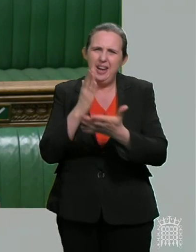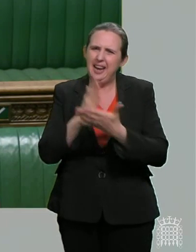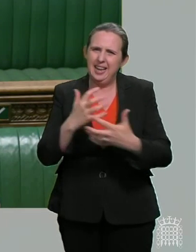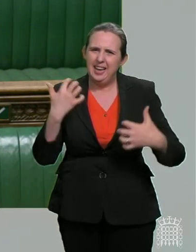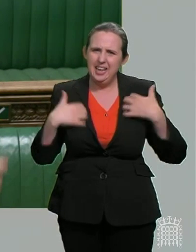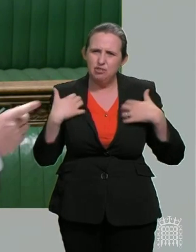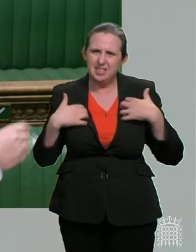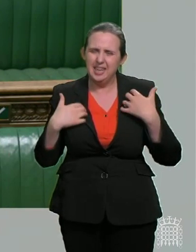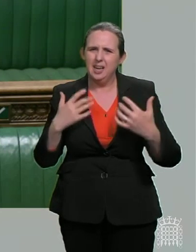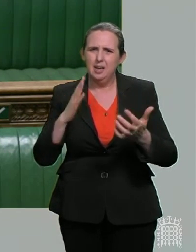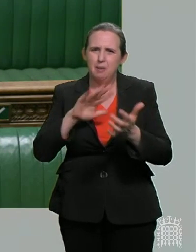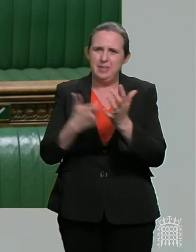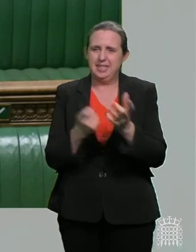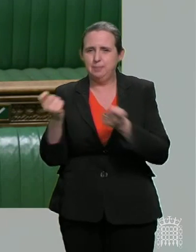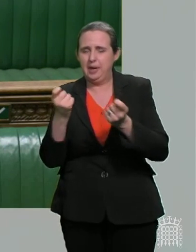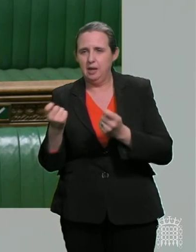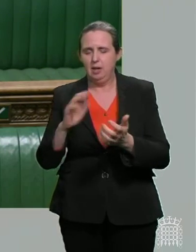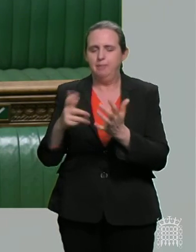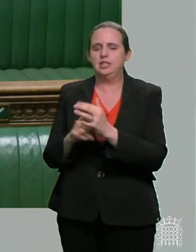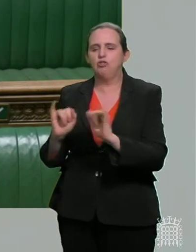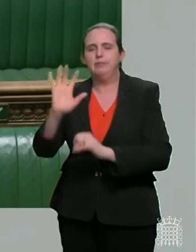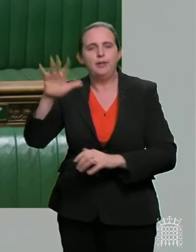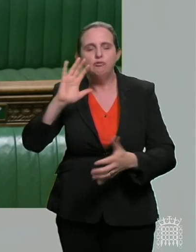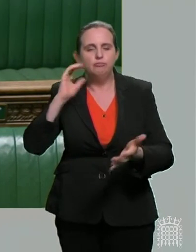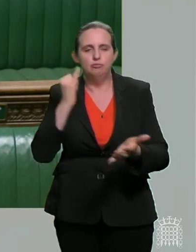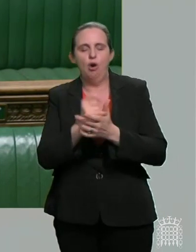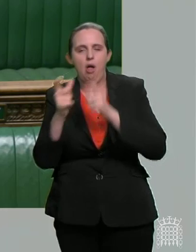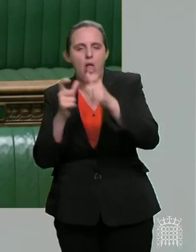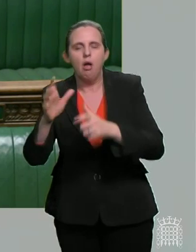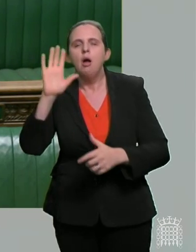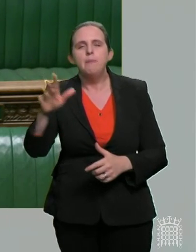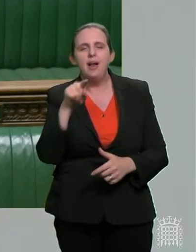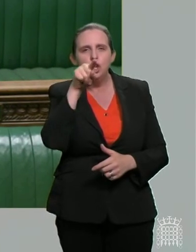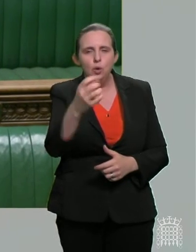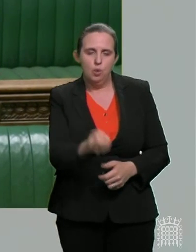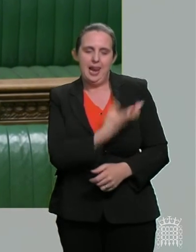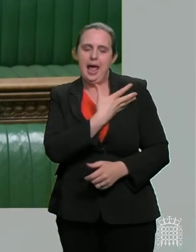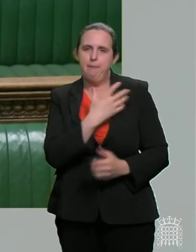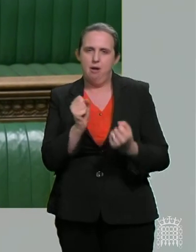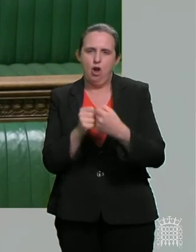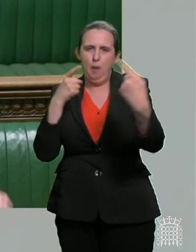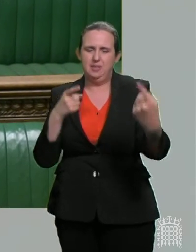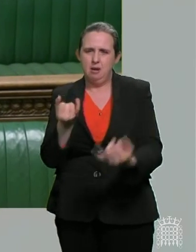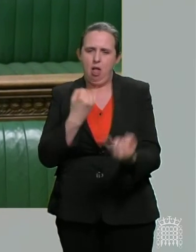Those people sit on the Labour Front Bench.